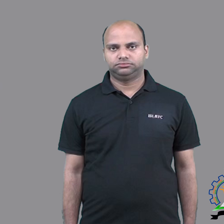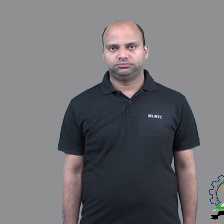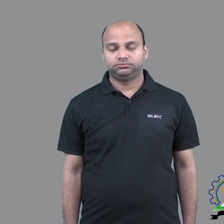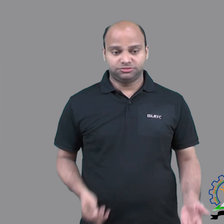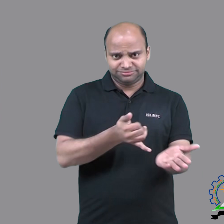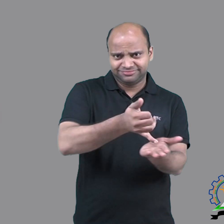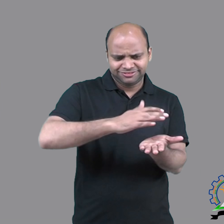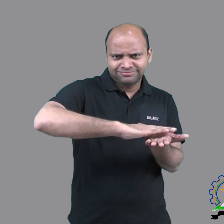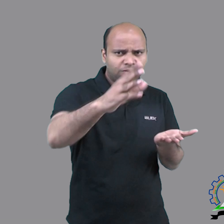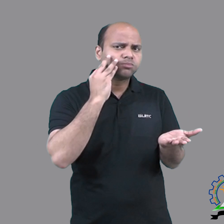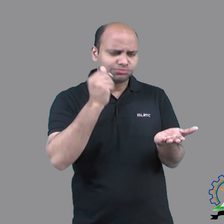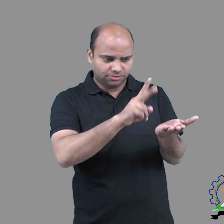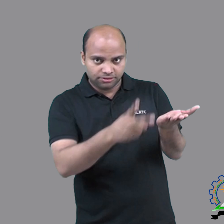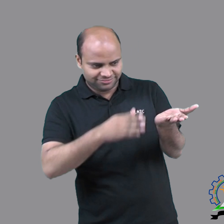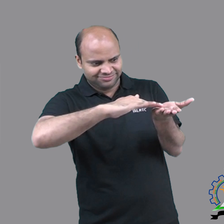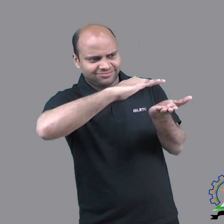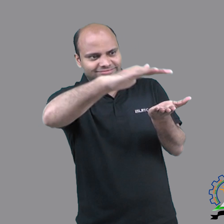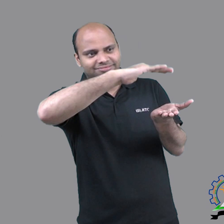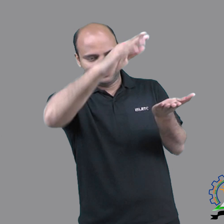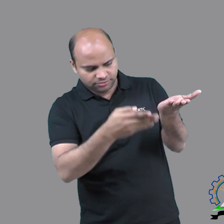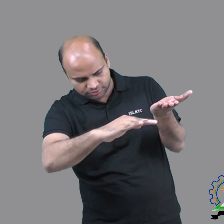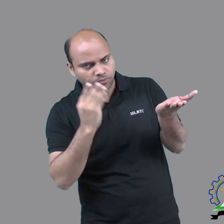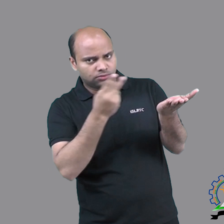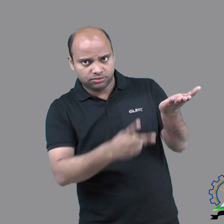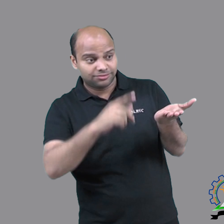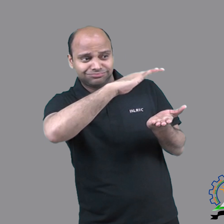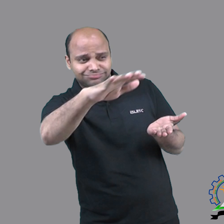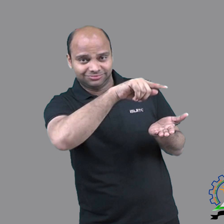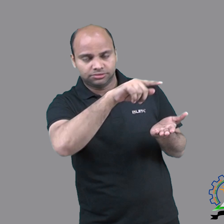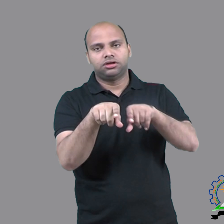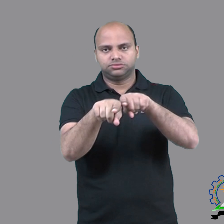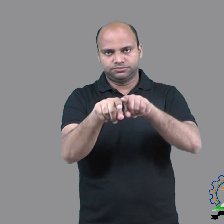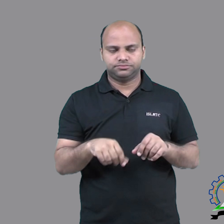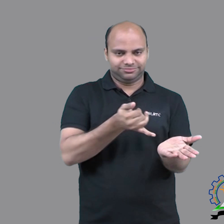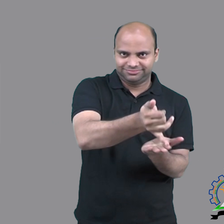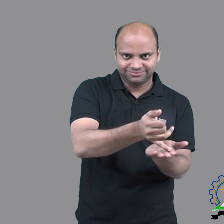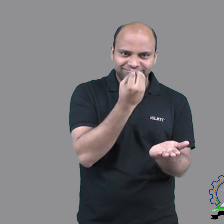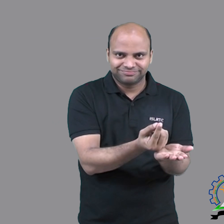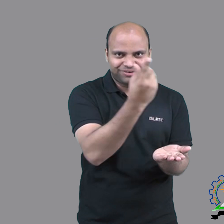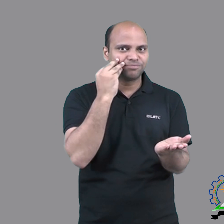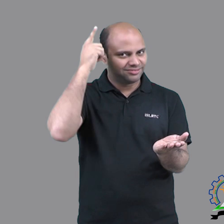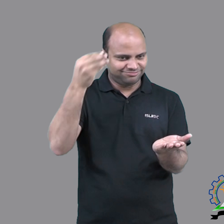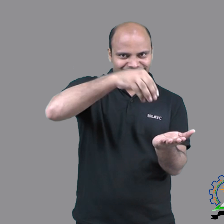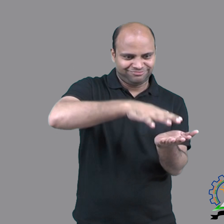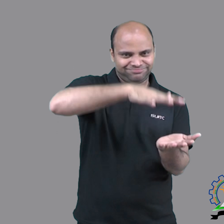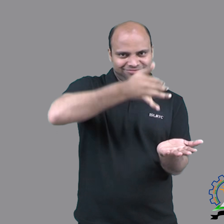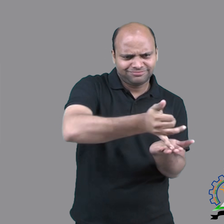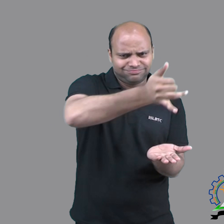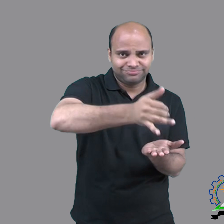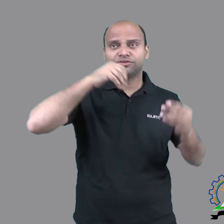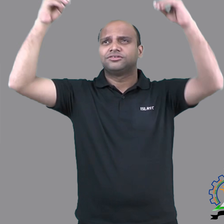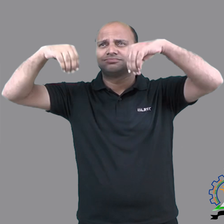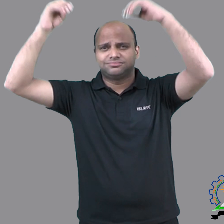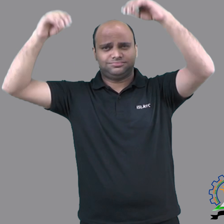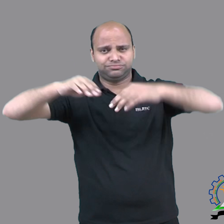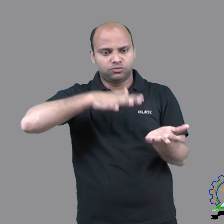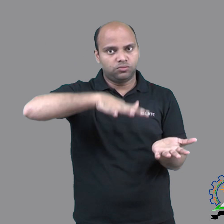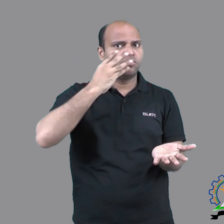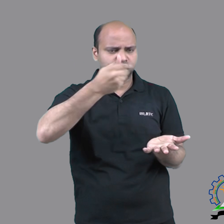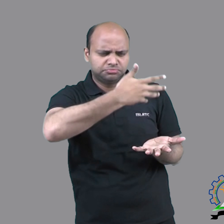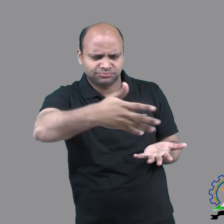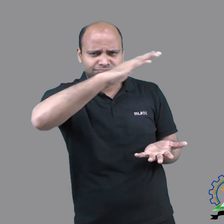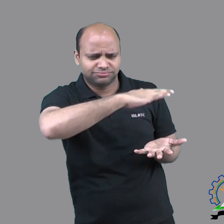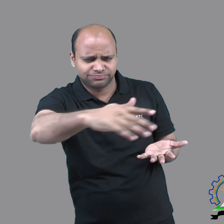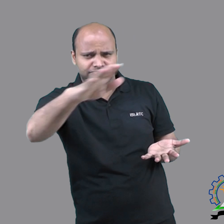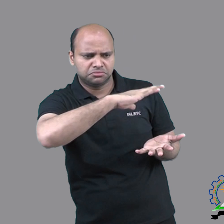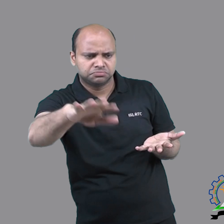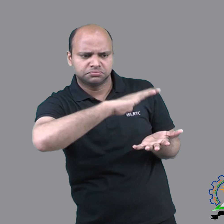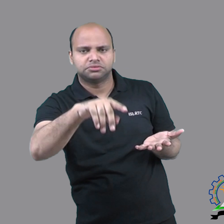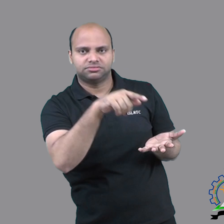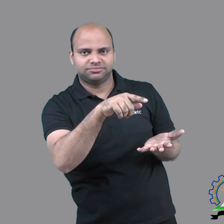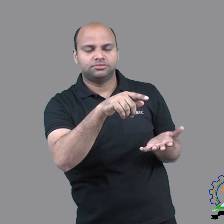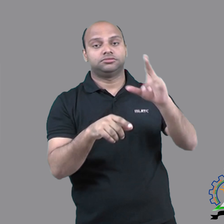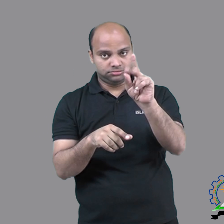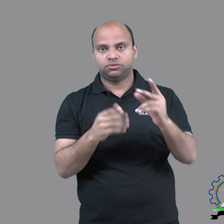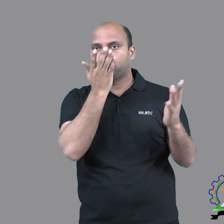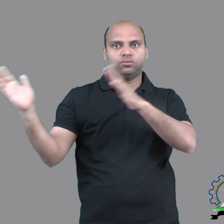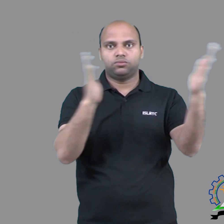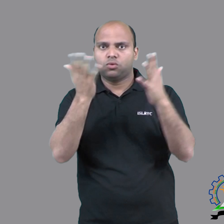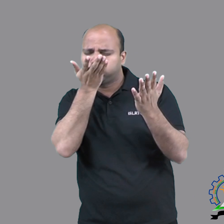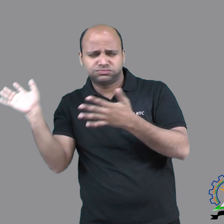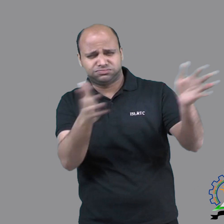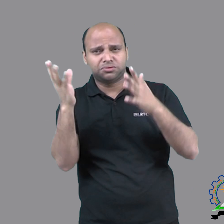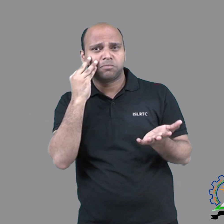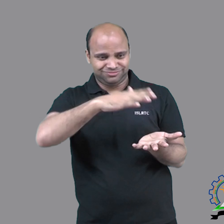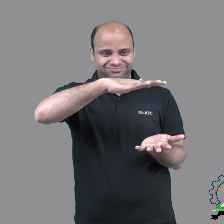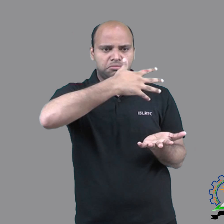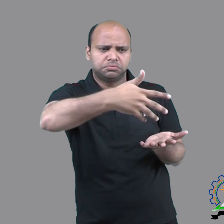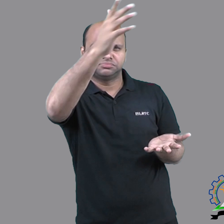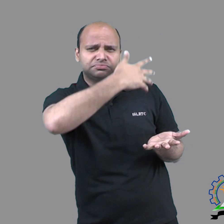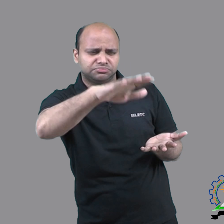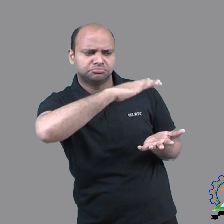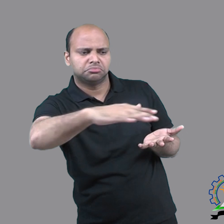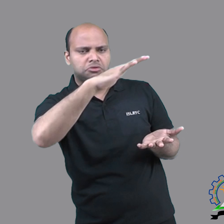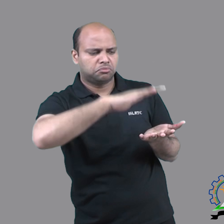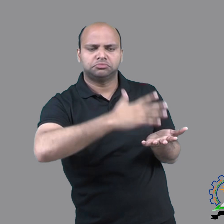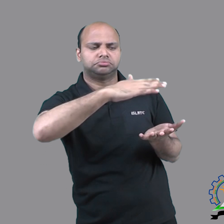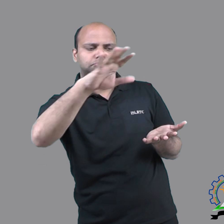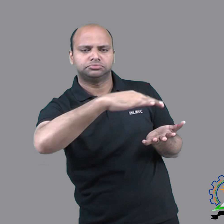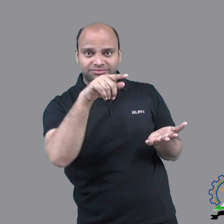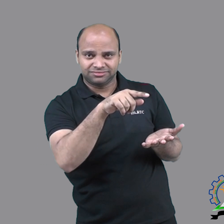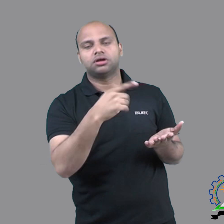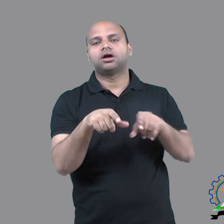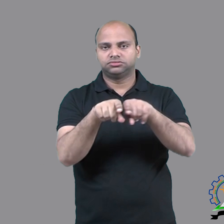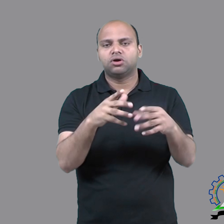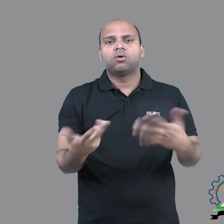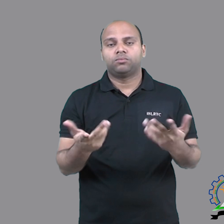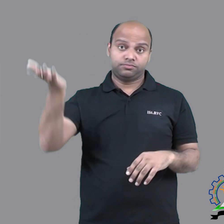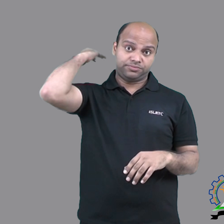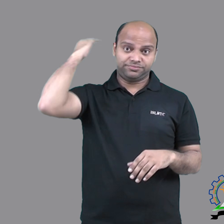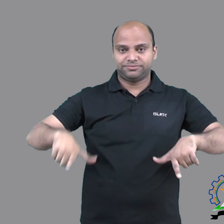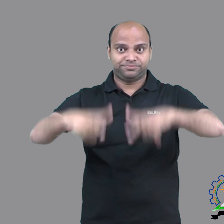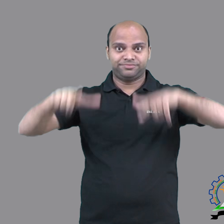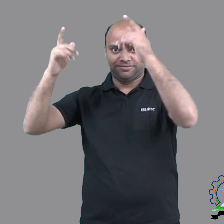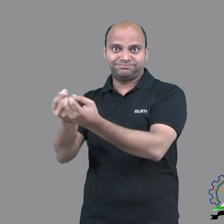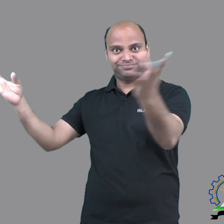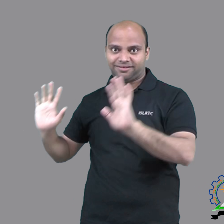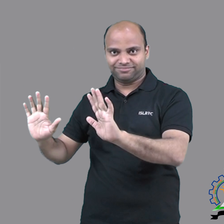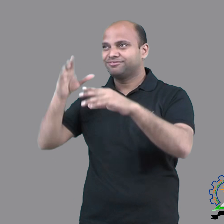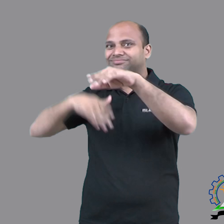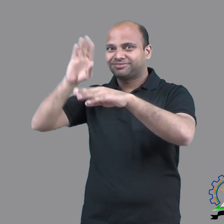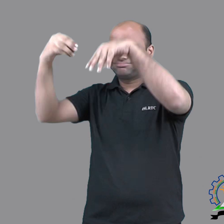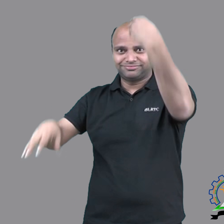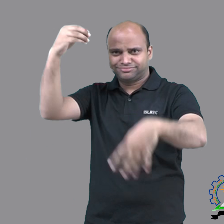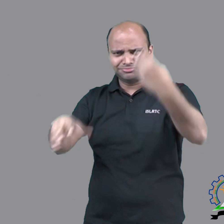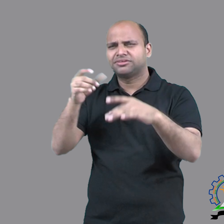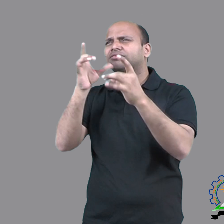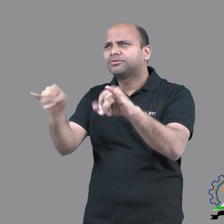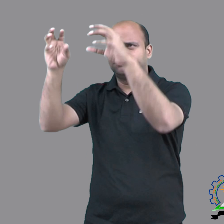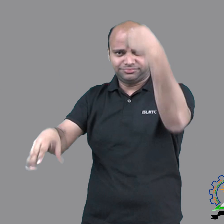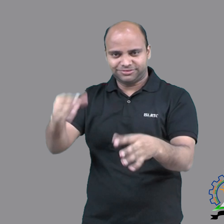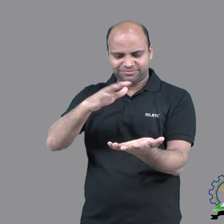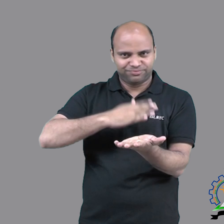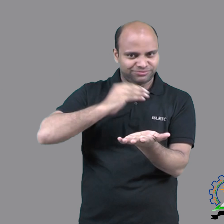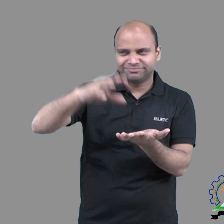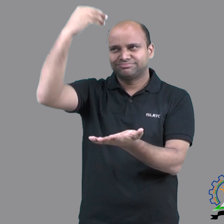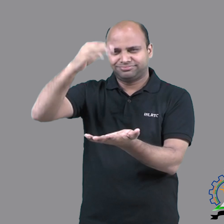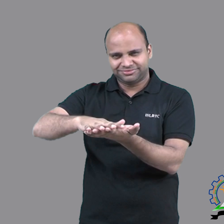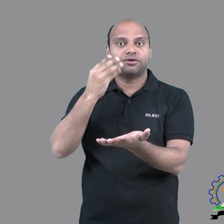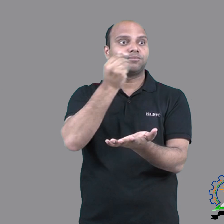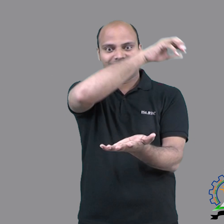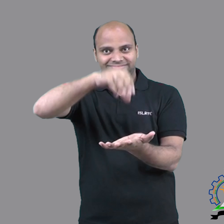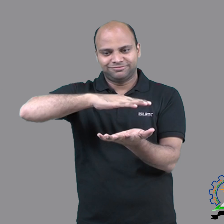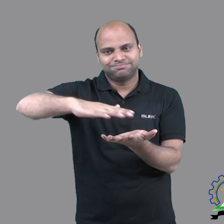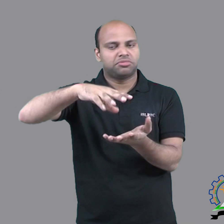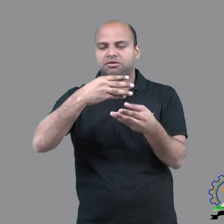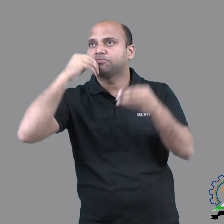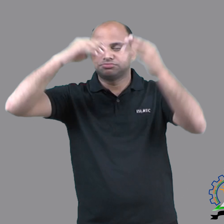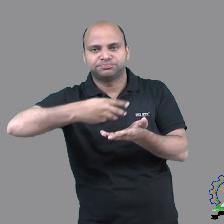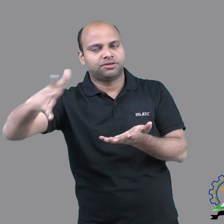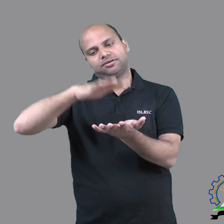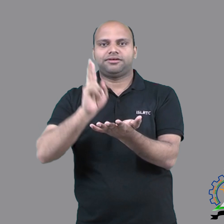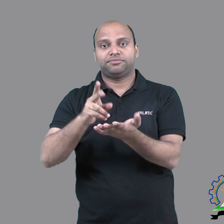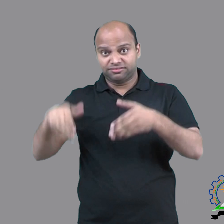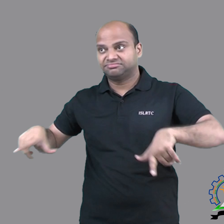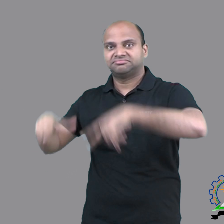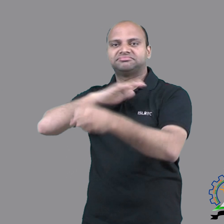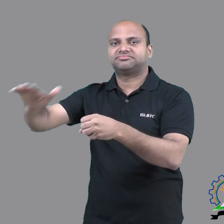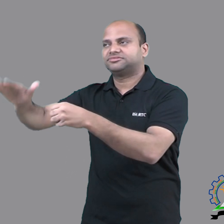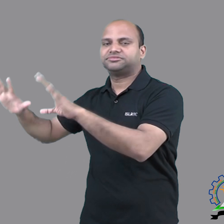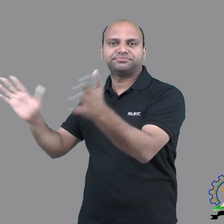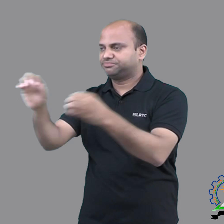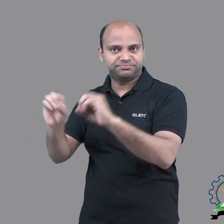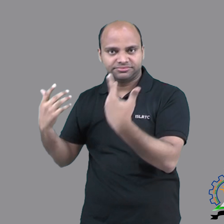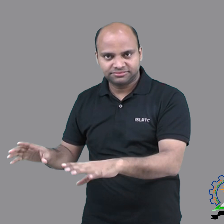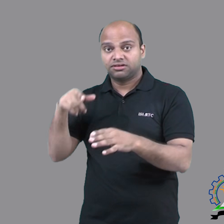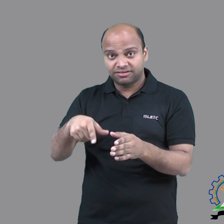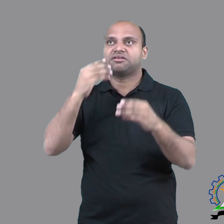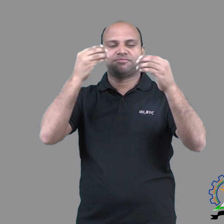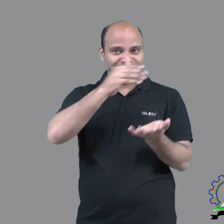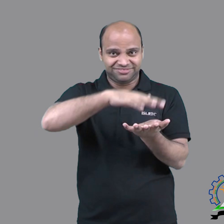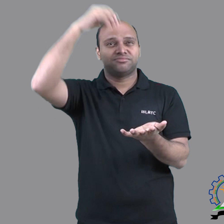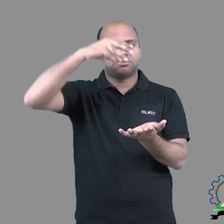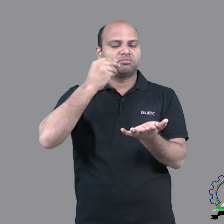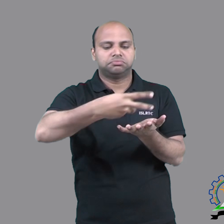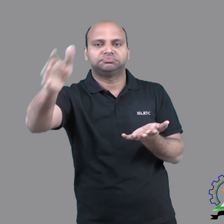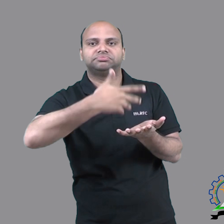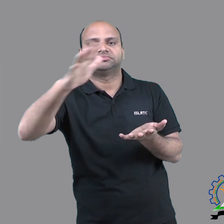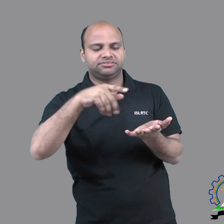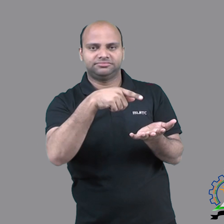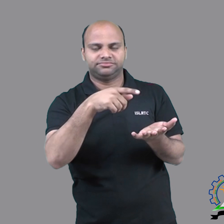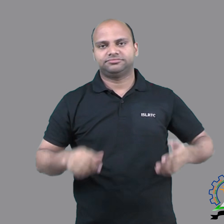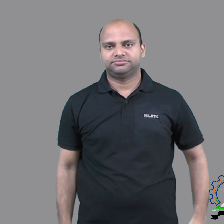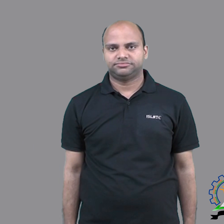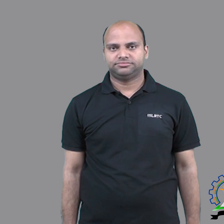Soil Erosion